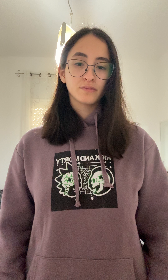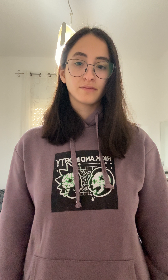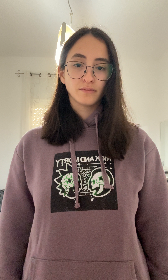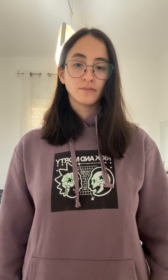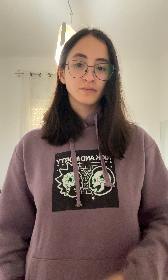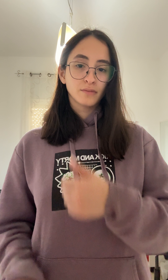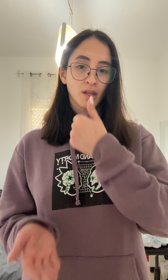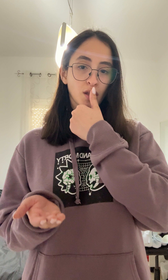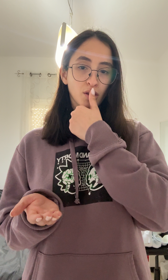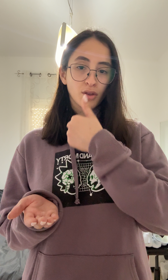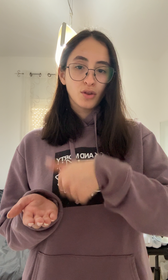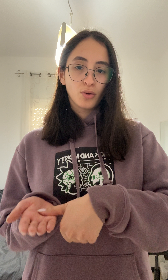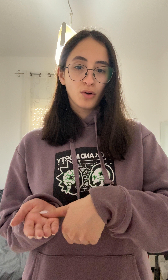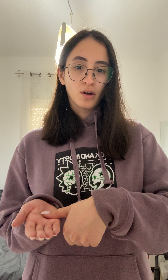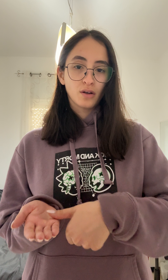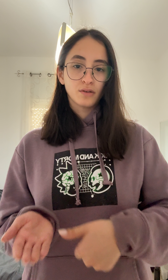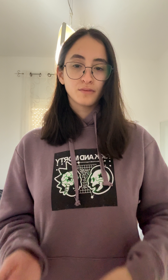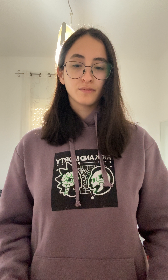דואר